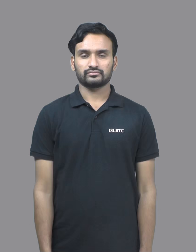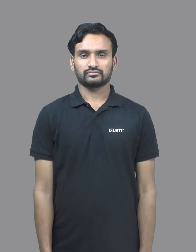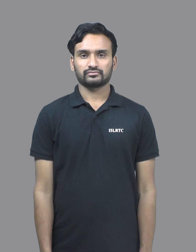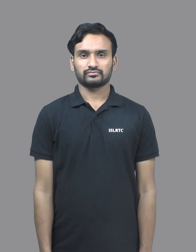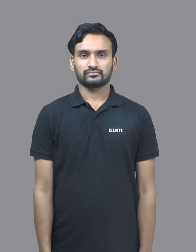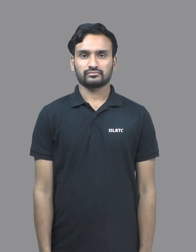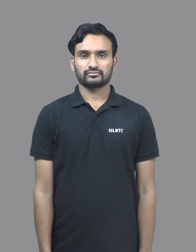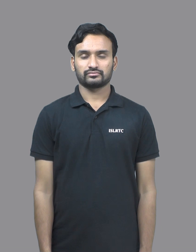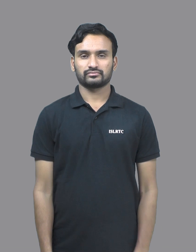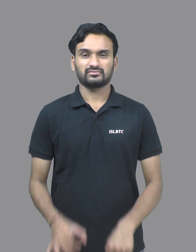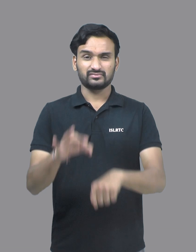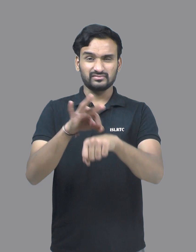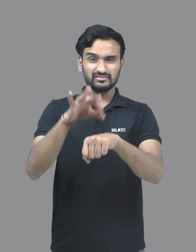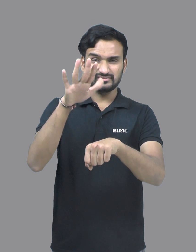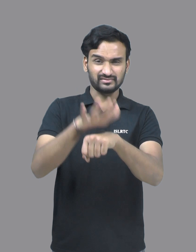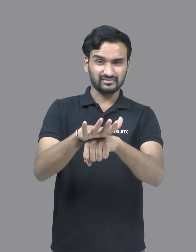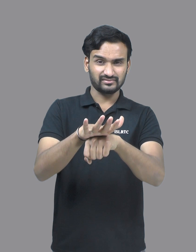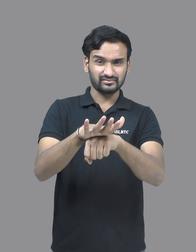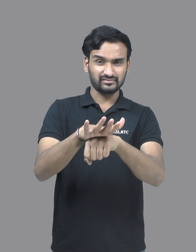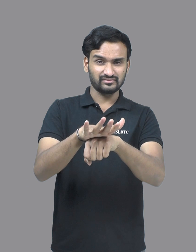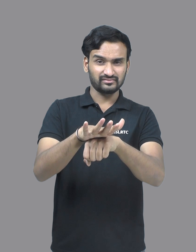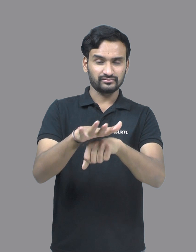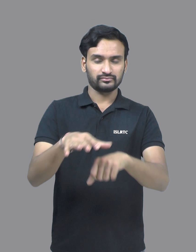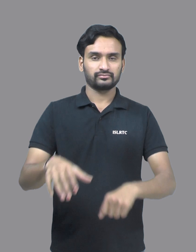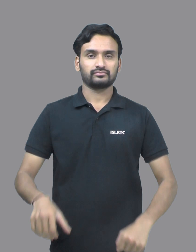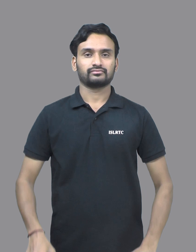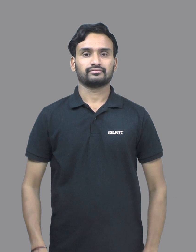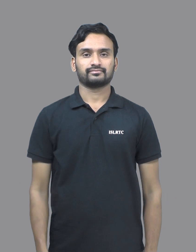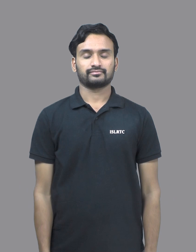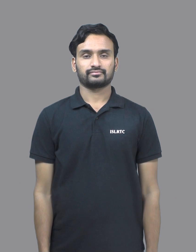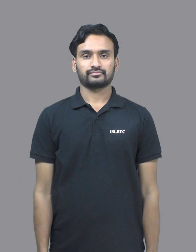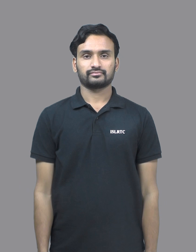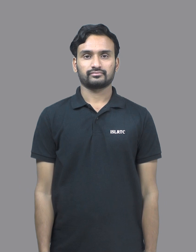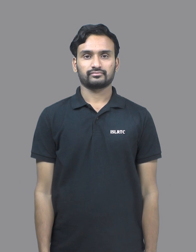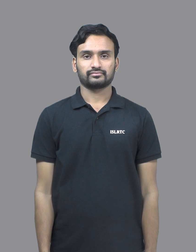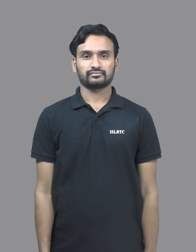Mosquito